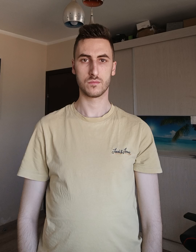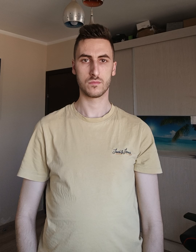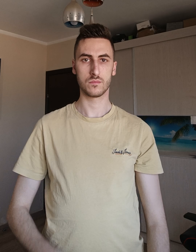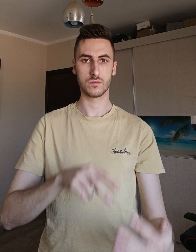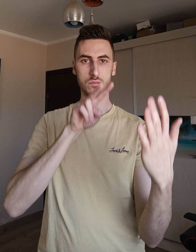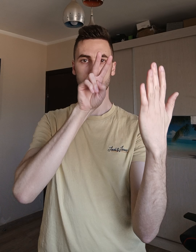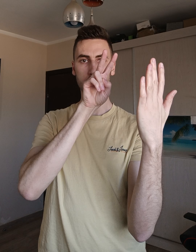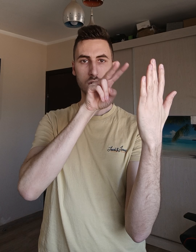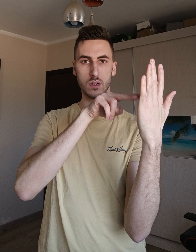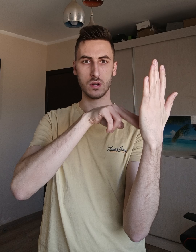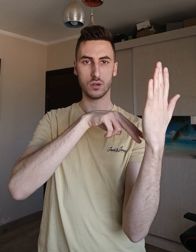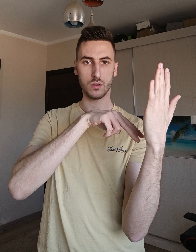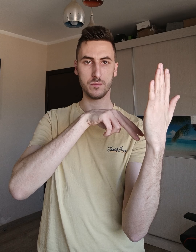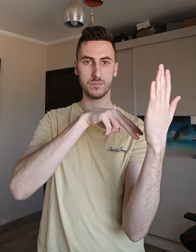לקרוא